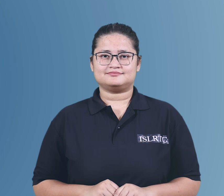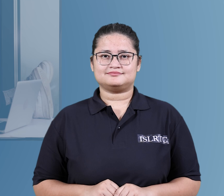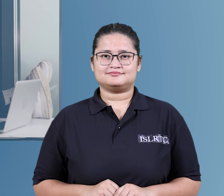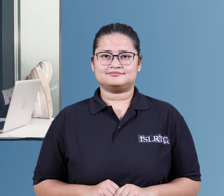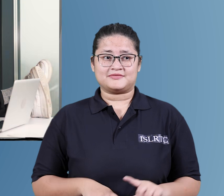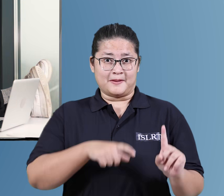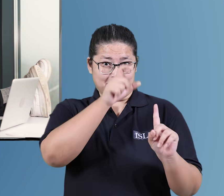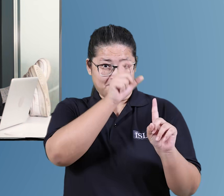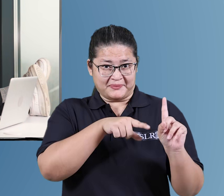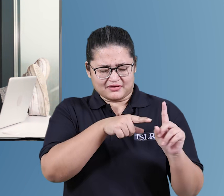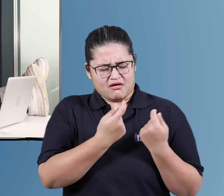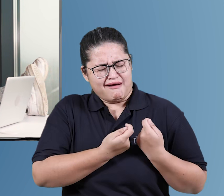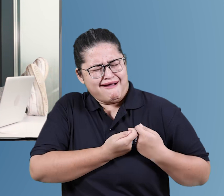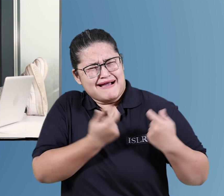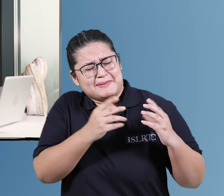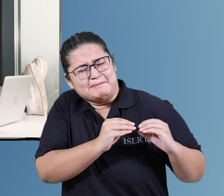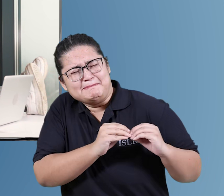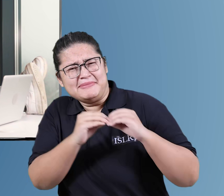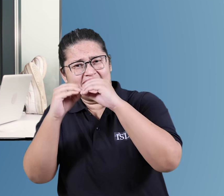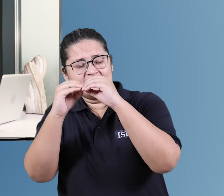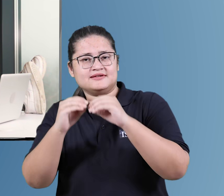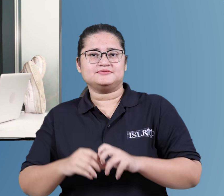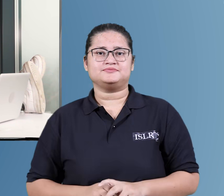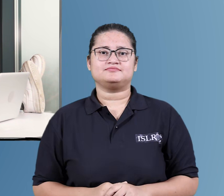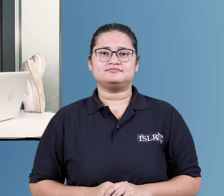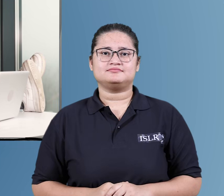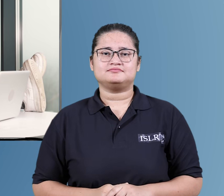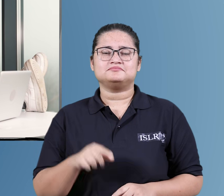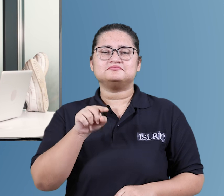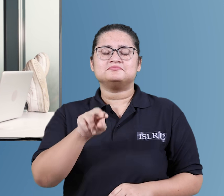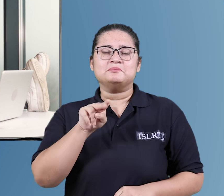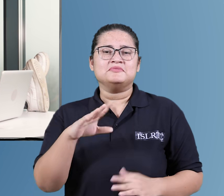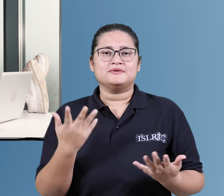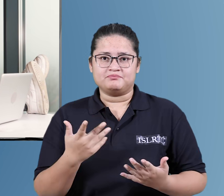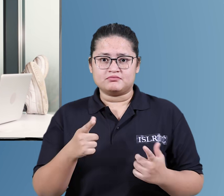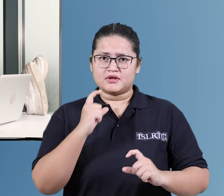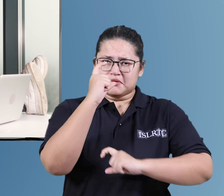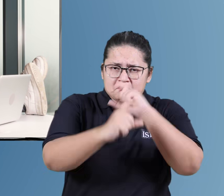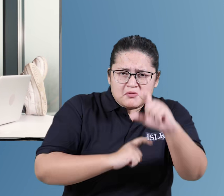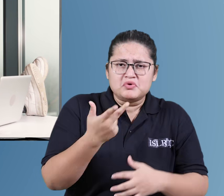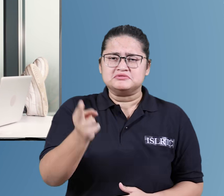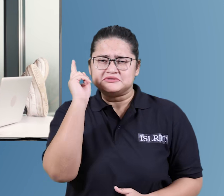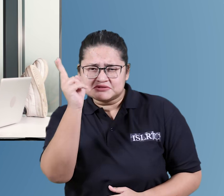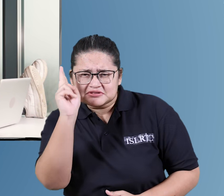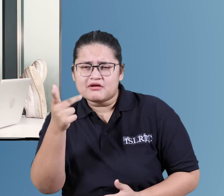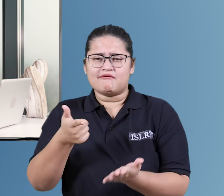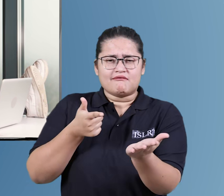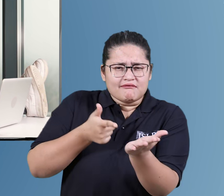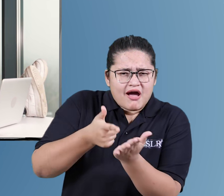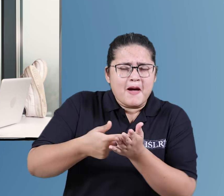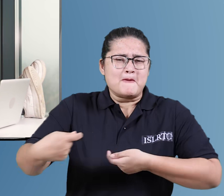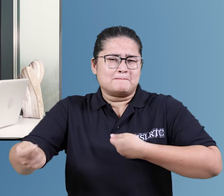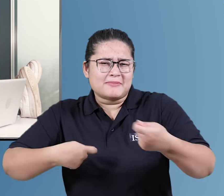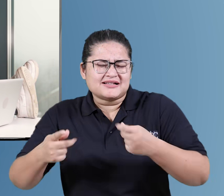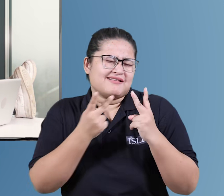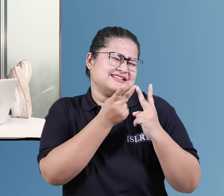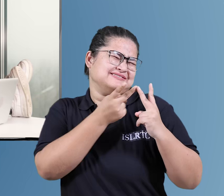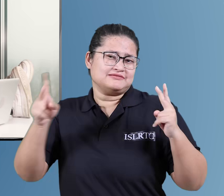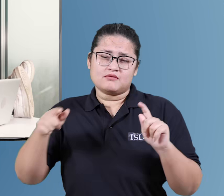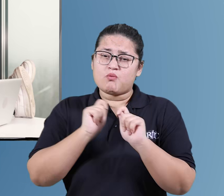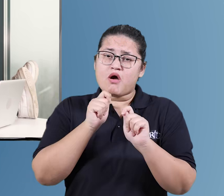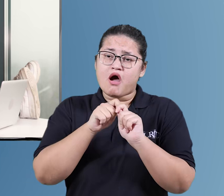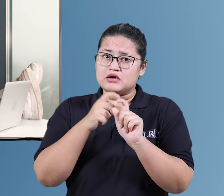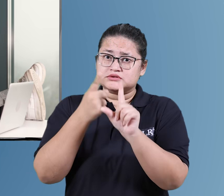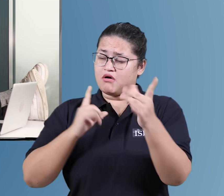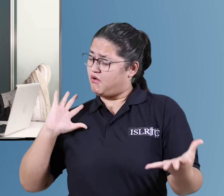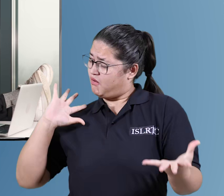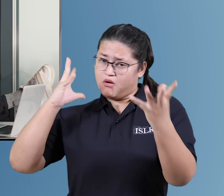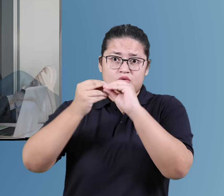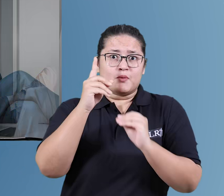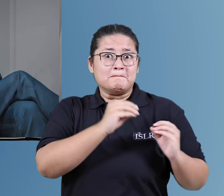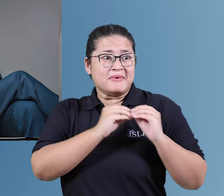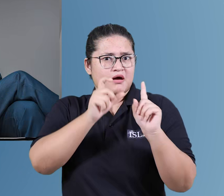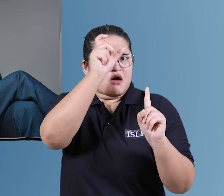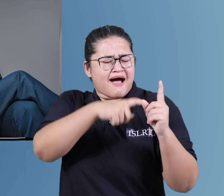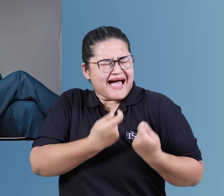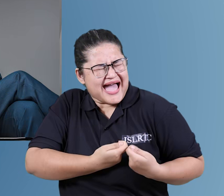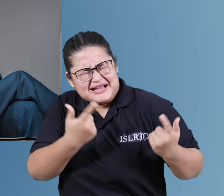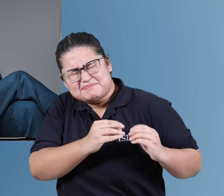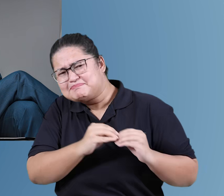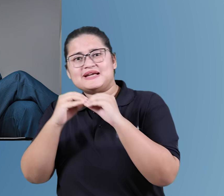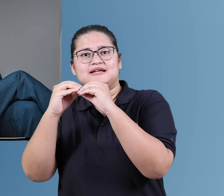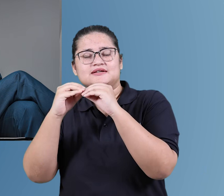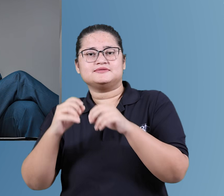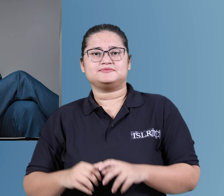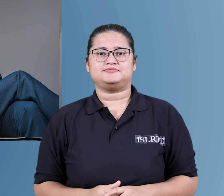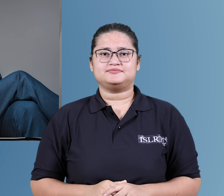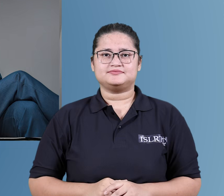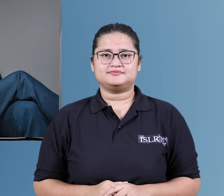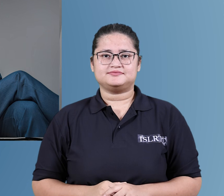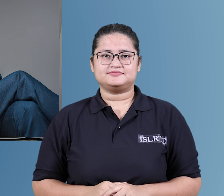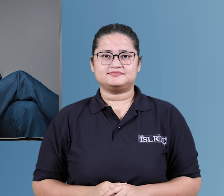Billionaire A billionaire is a person who possesses significant wealth typically acquired through business ventures, Stock investments or inheritances. Their net worth from these sources qualifies them as a billionaire.